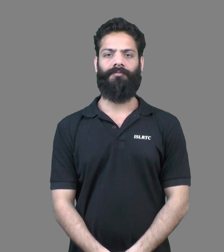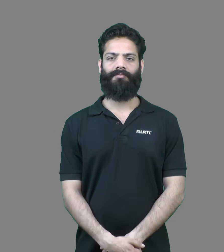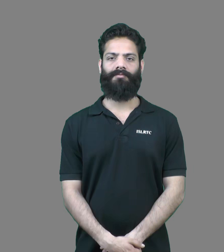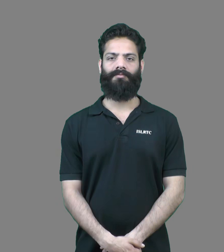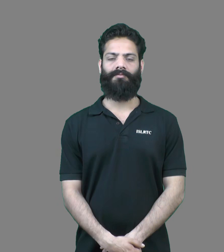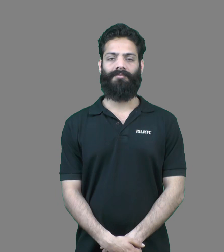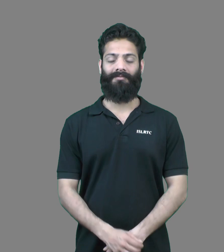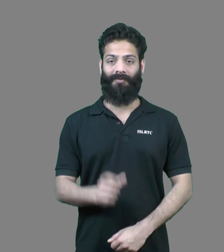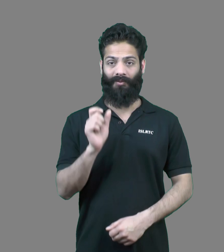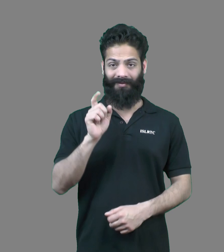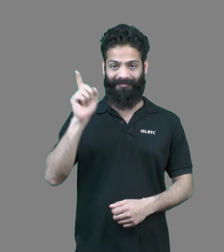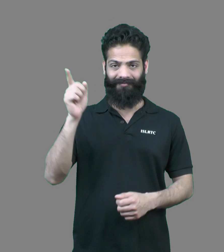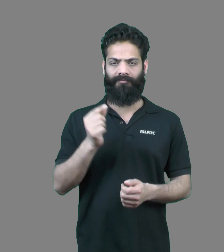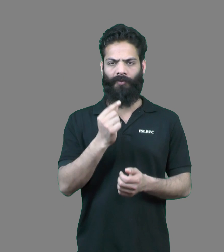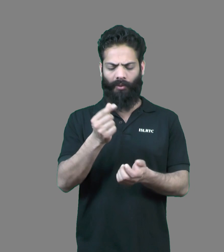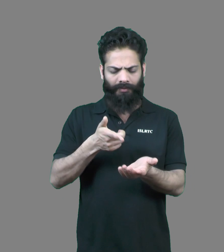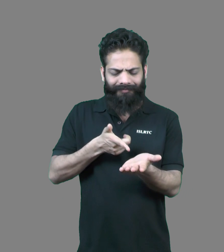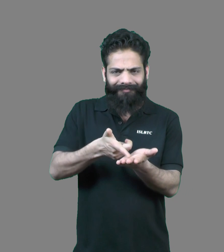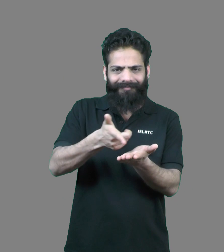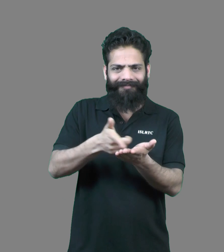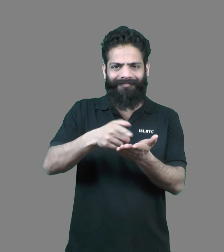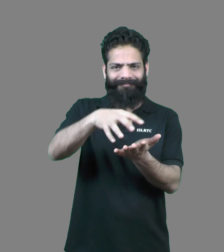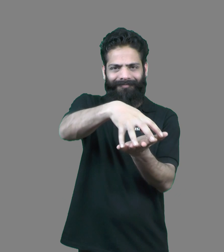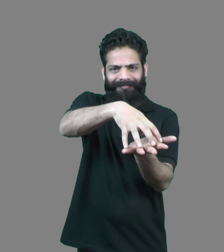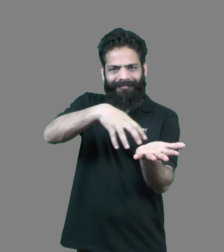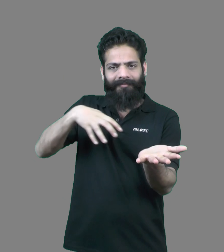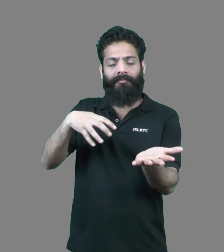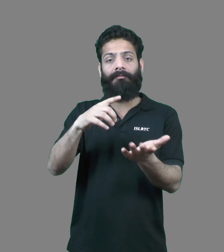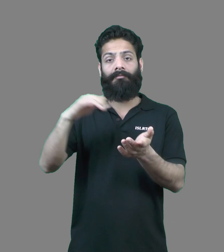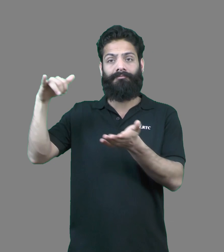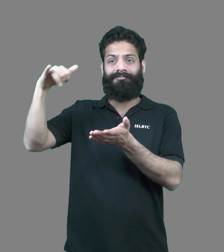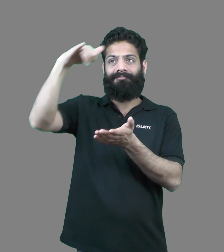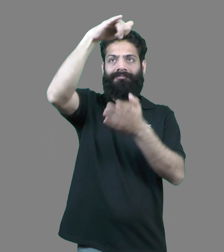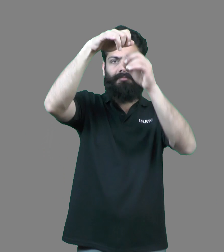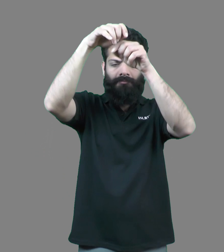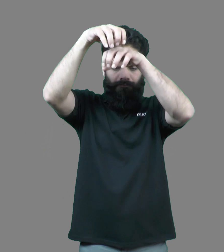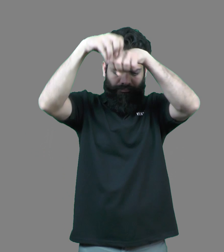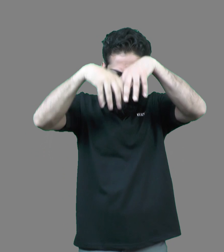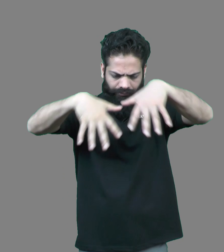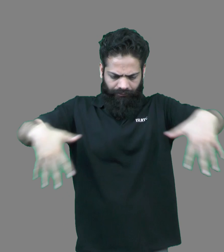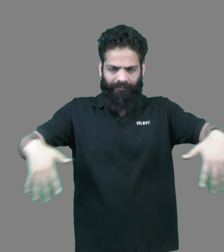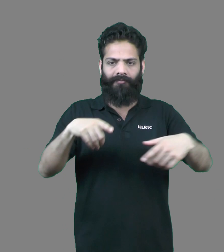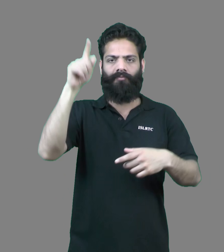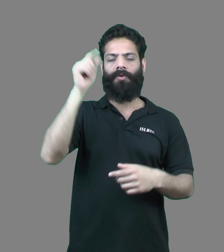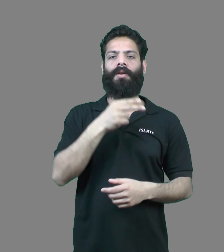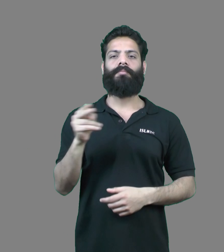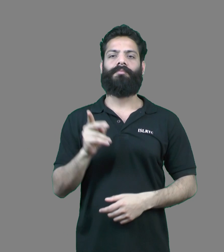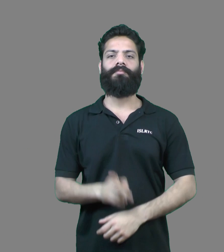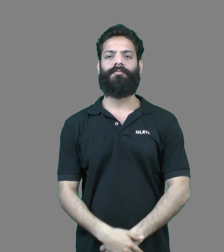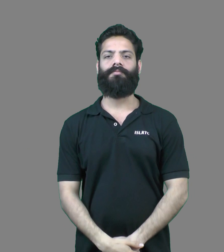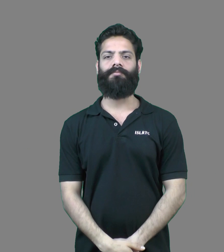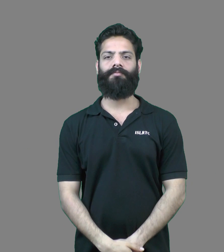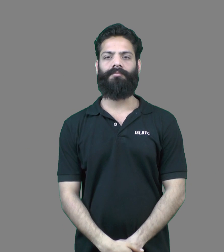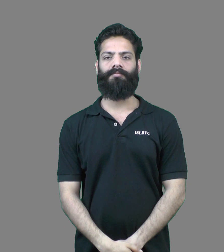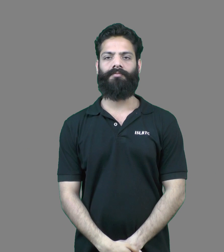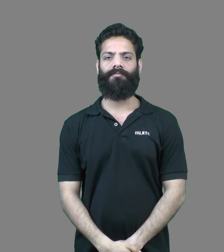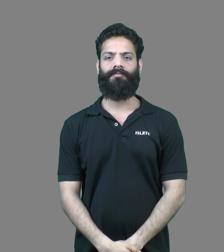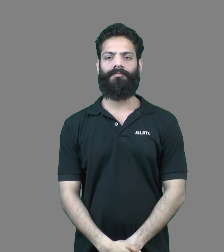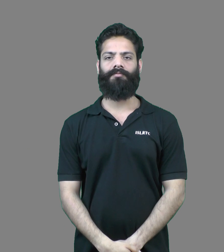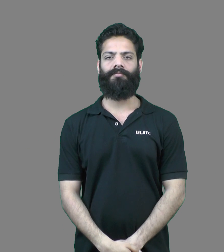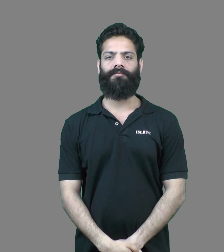Aeroplane Sprayer